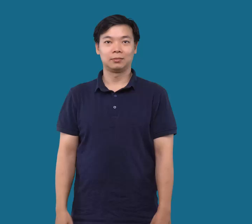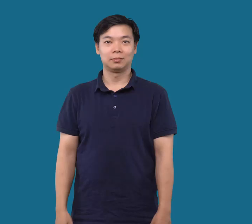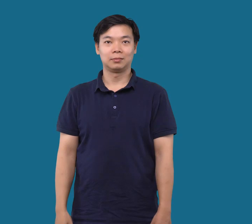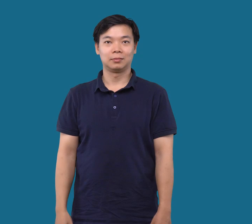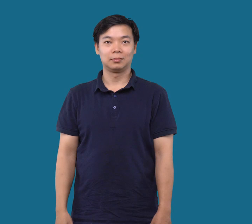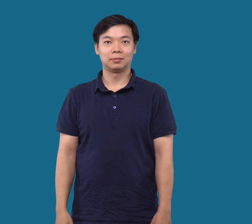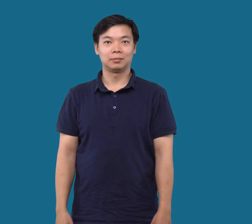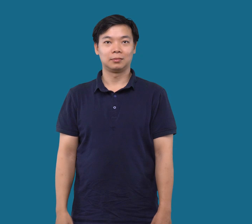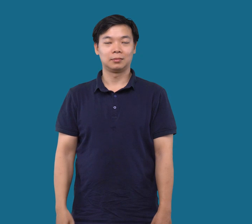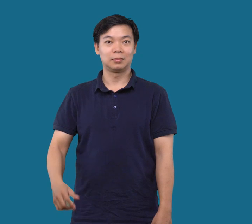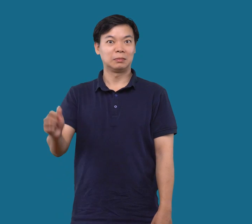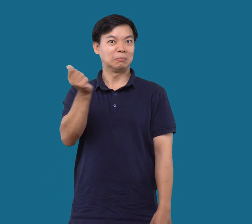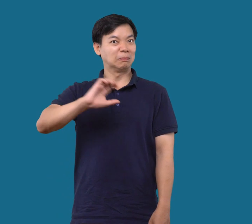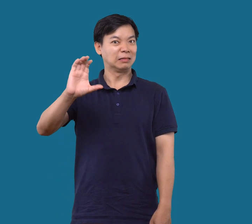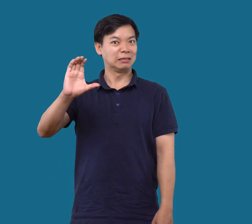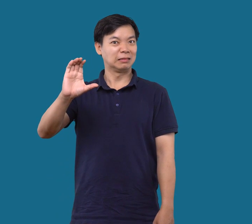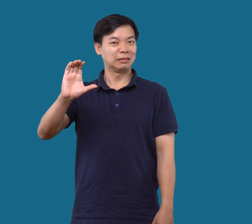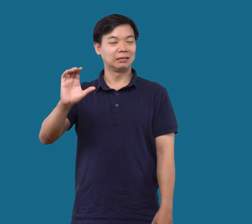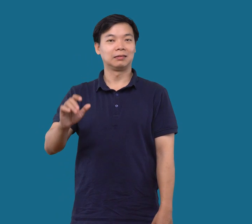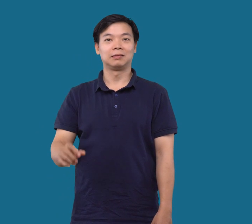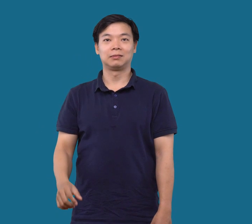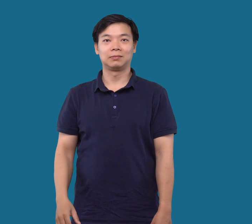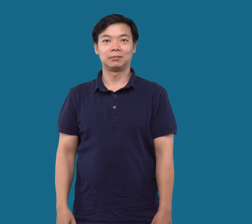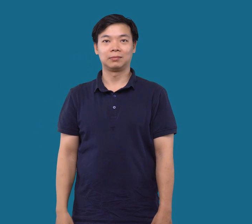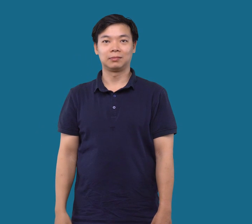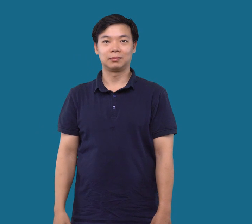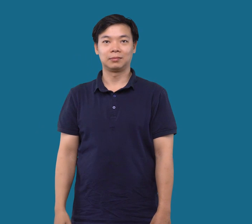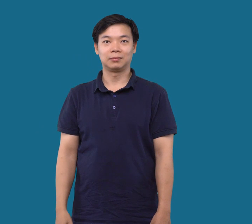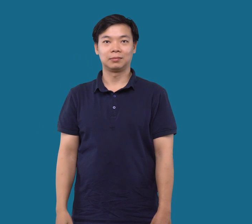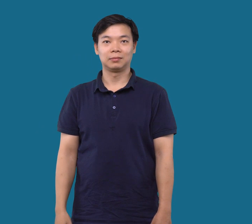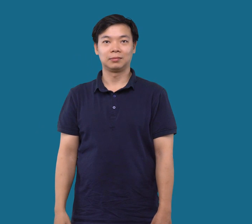hung ác